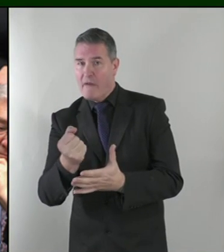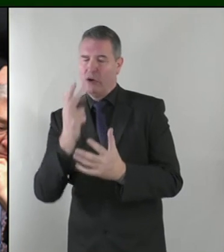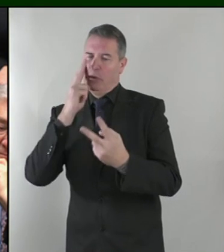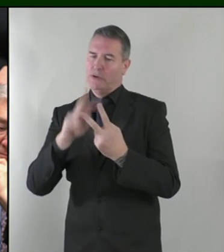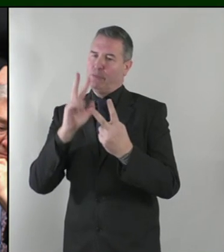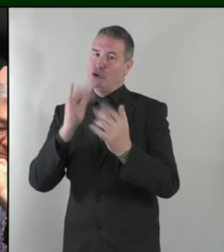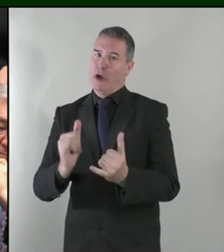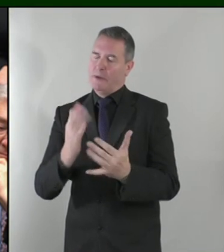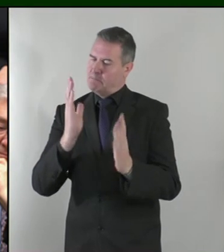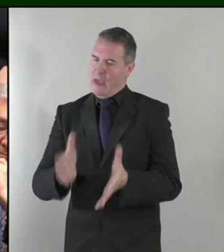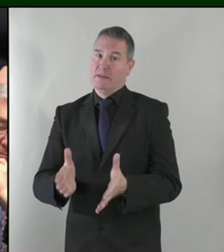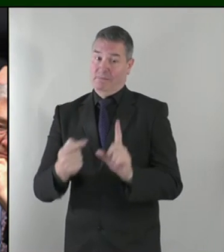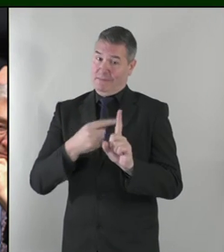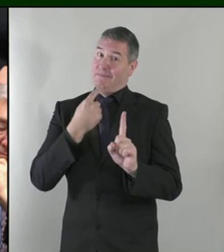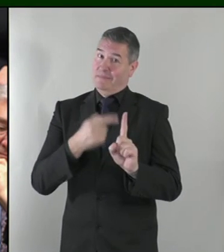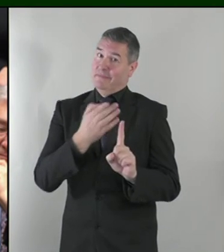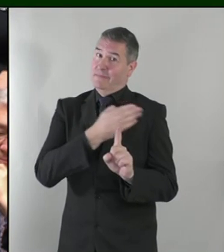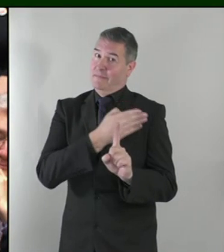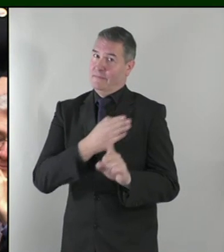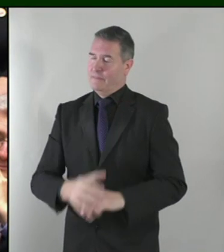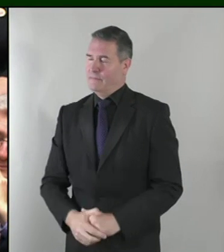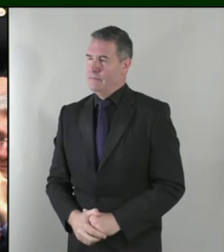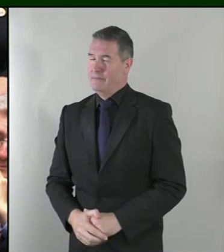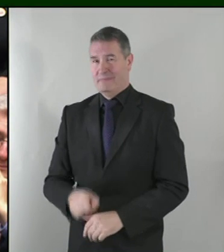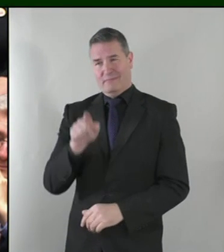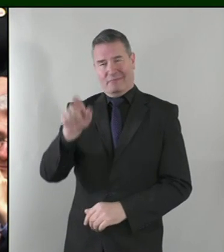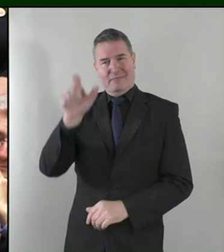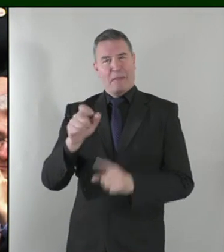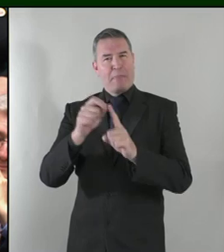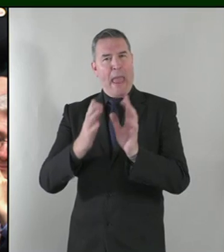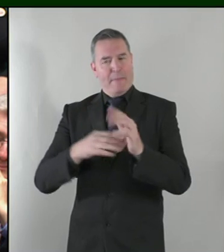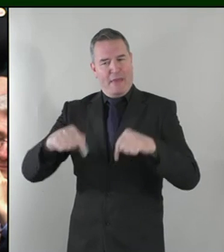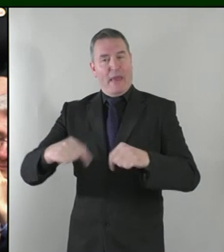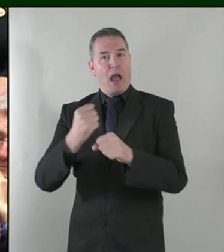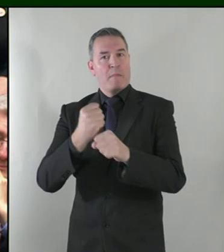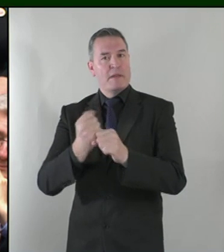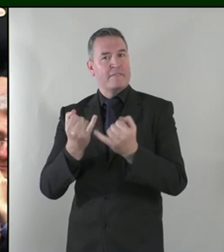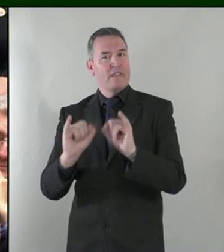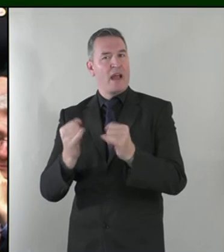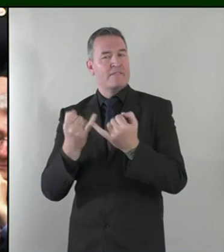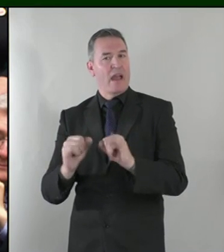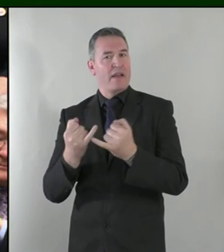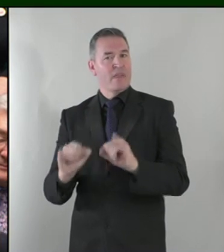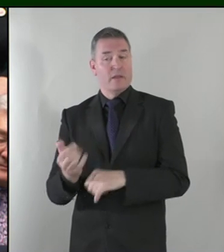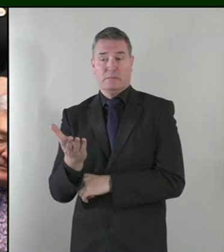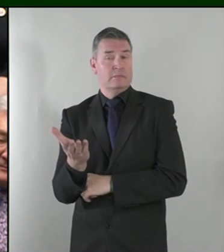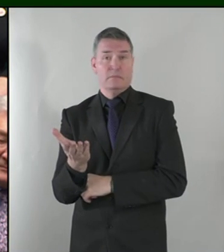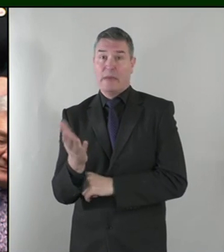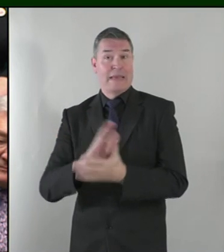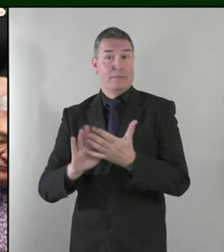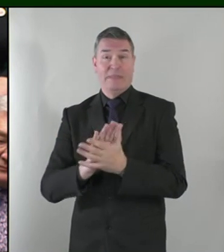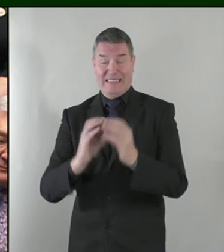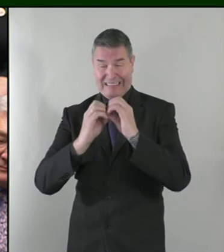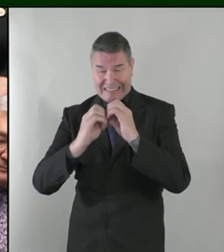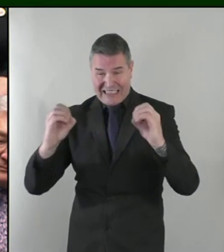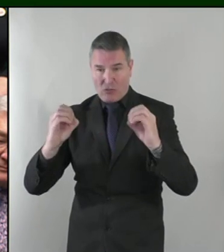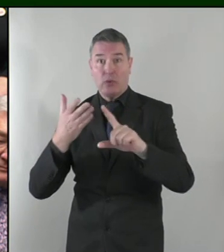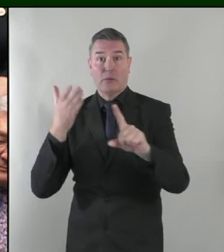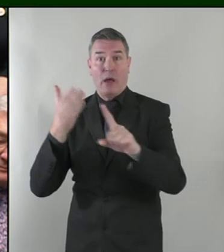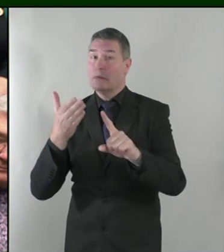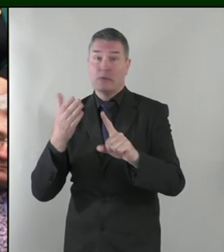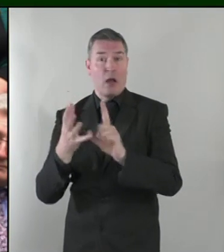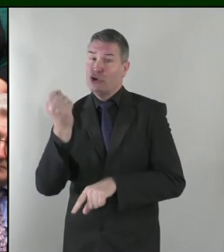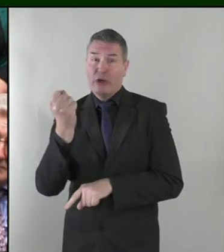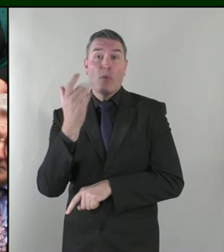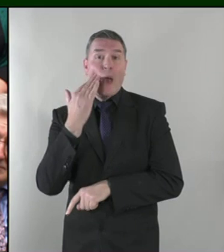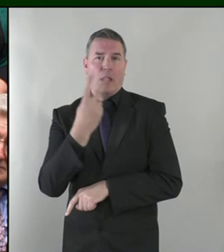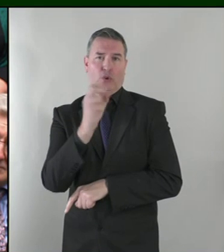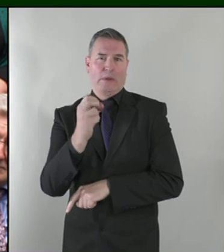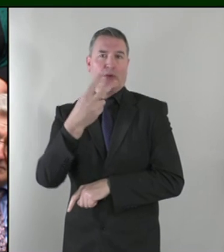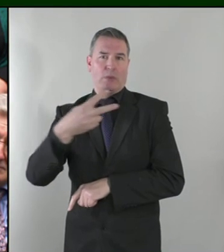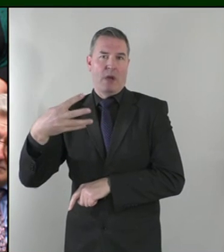Not my words—hers. The Prime Minister’s failure in government means this country will not meet its net zero target until 2099.